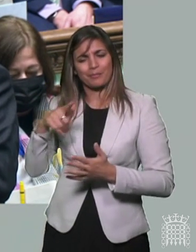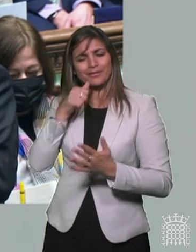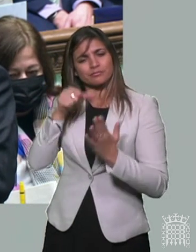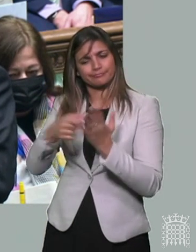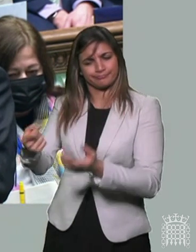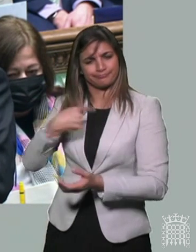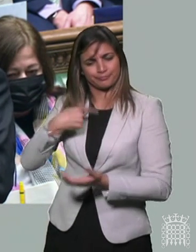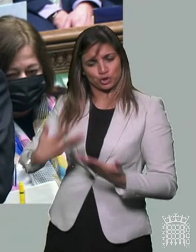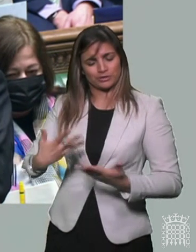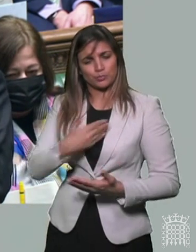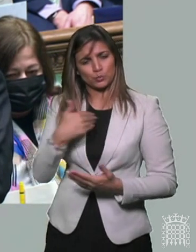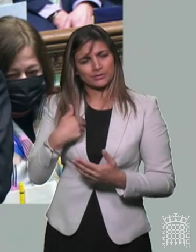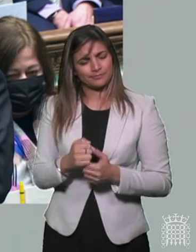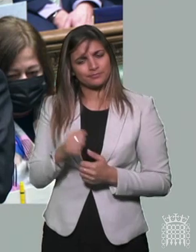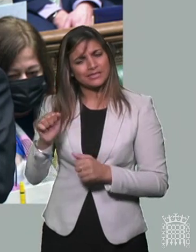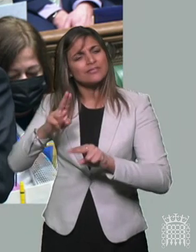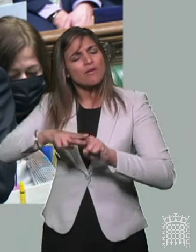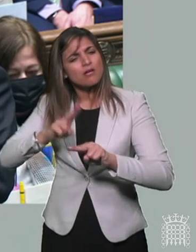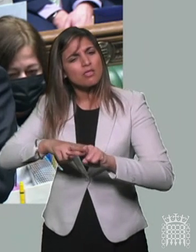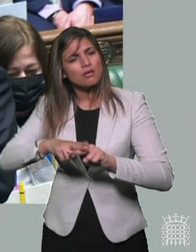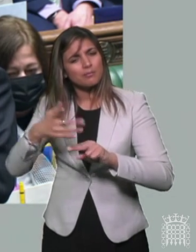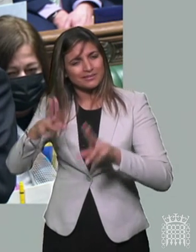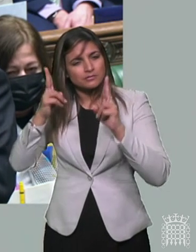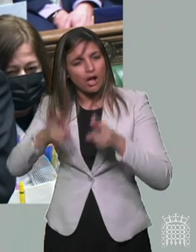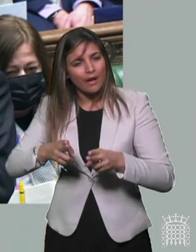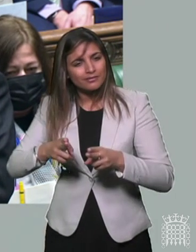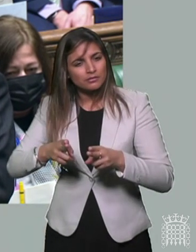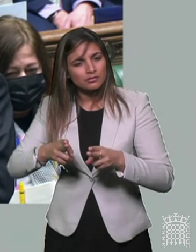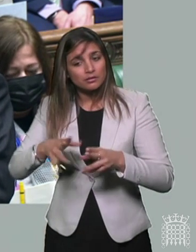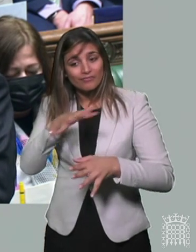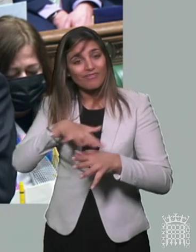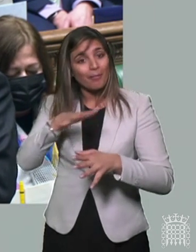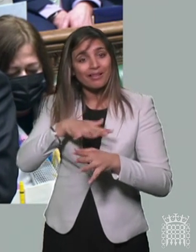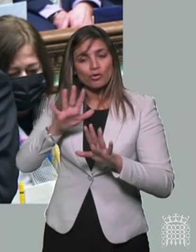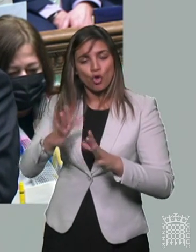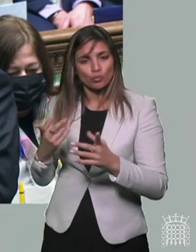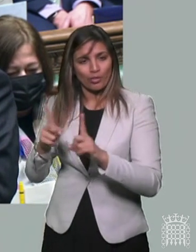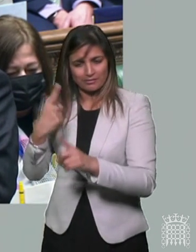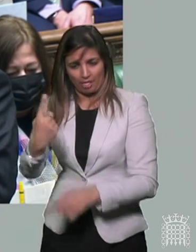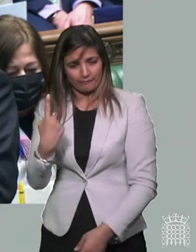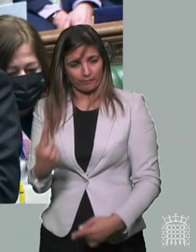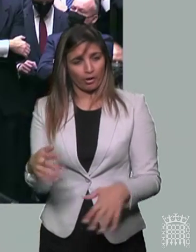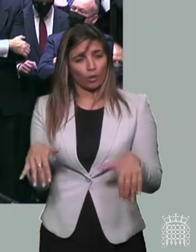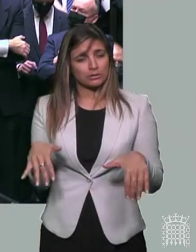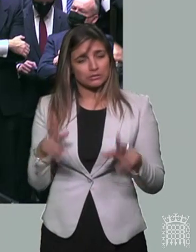His father died without the love and support of his full family around him, because they followed the regulations, Prime Minister.